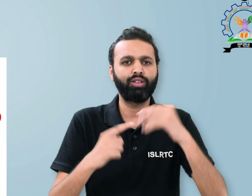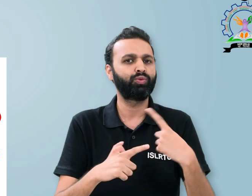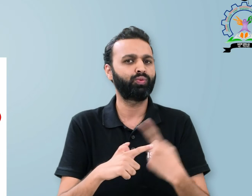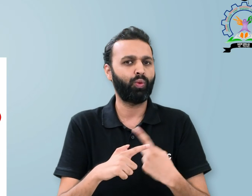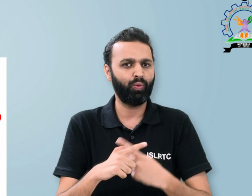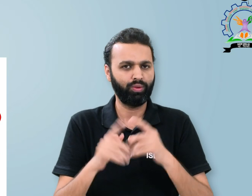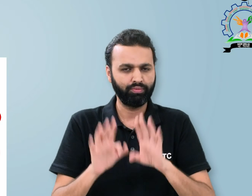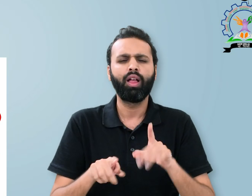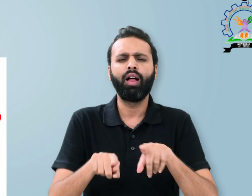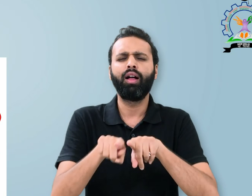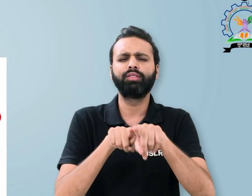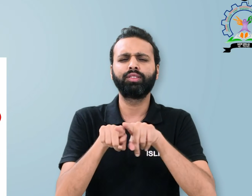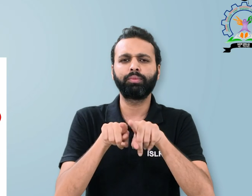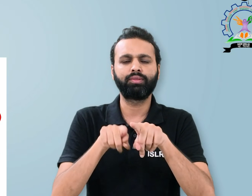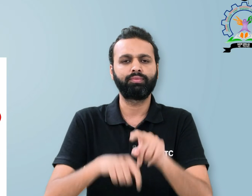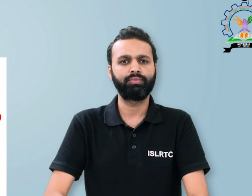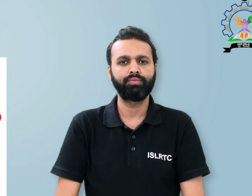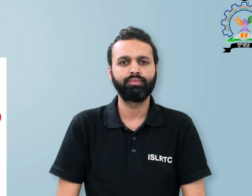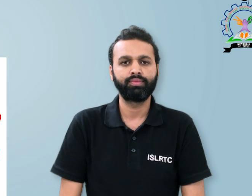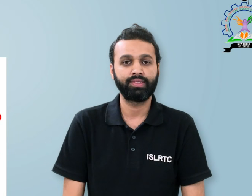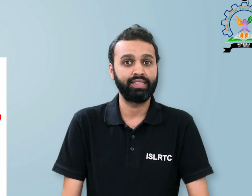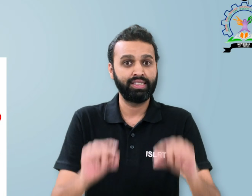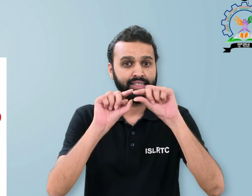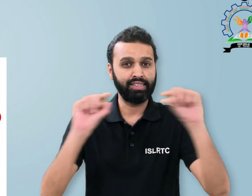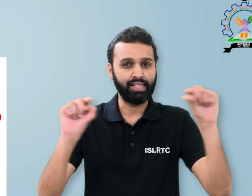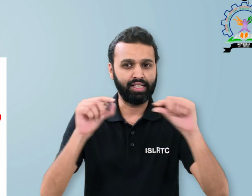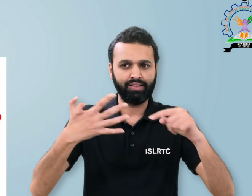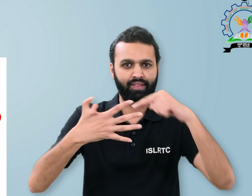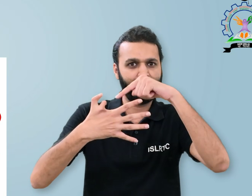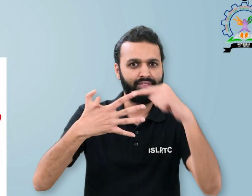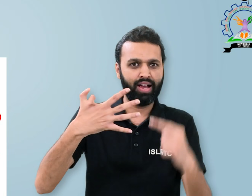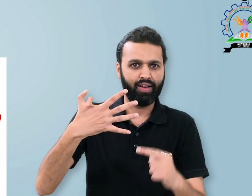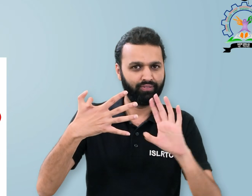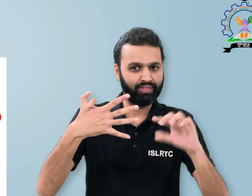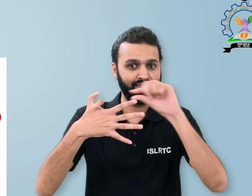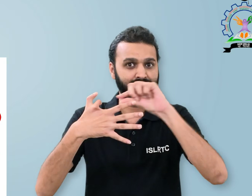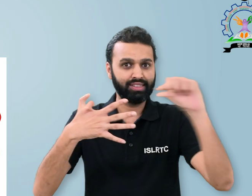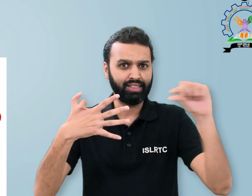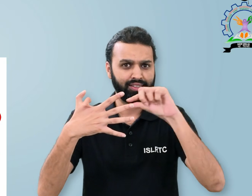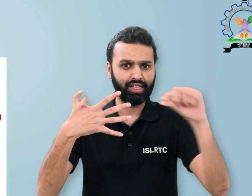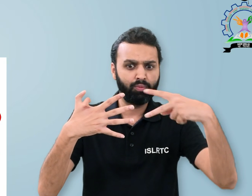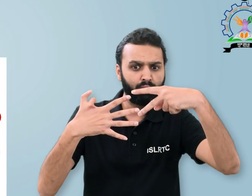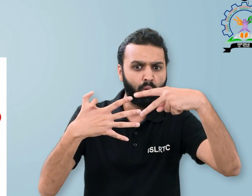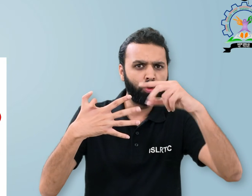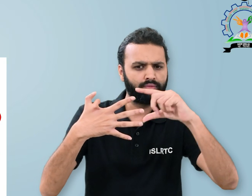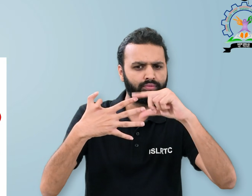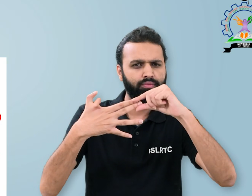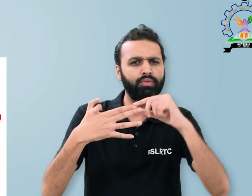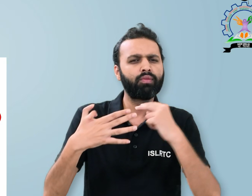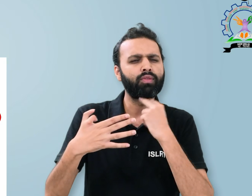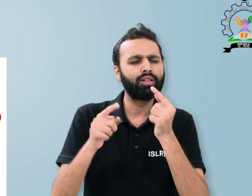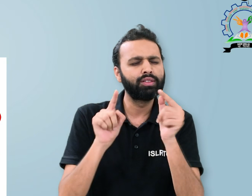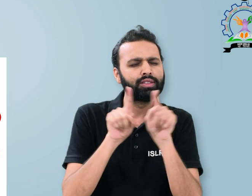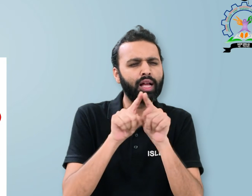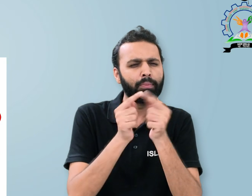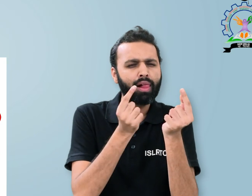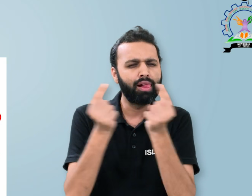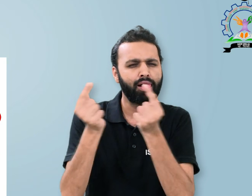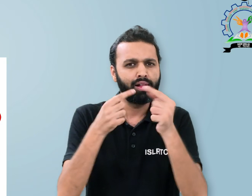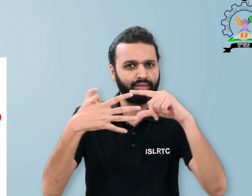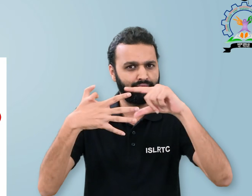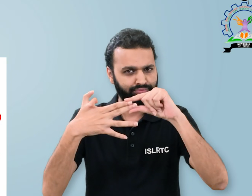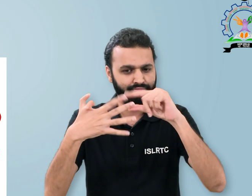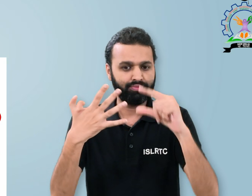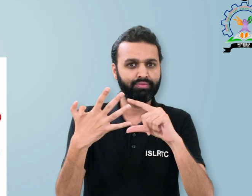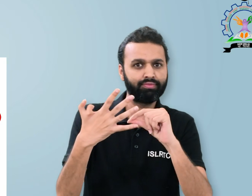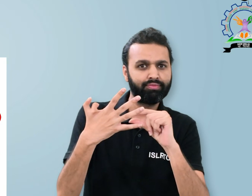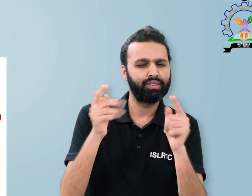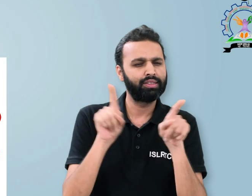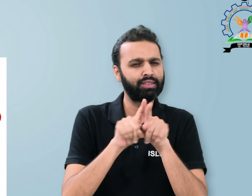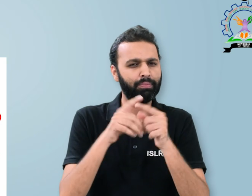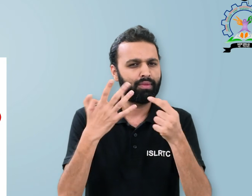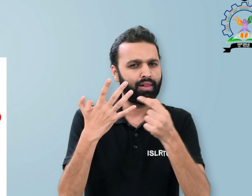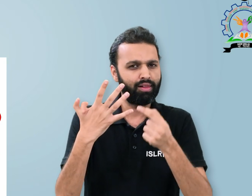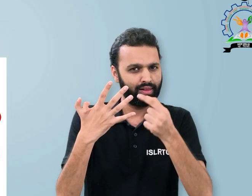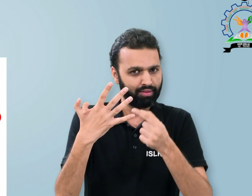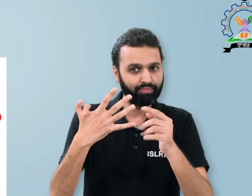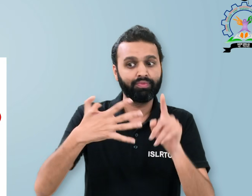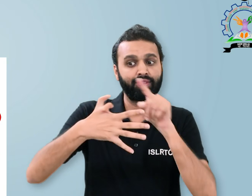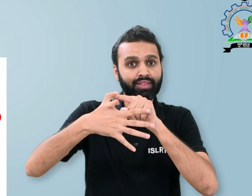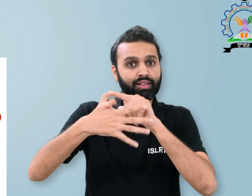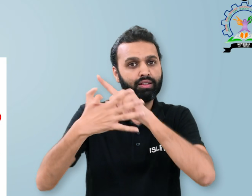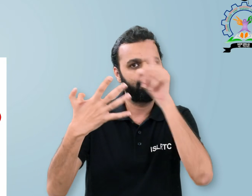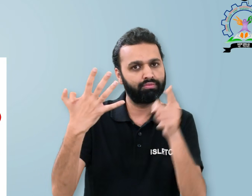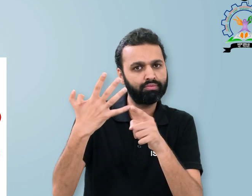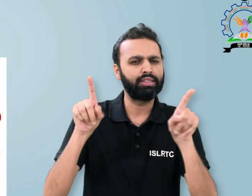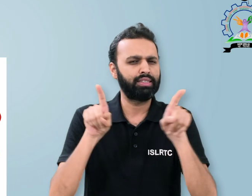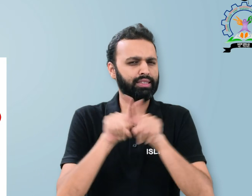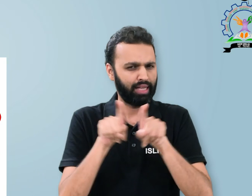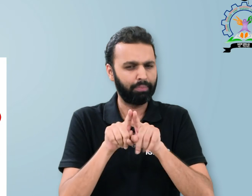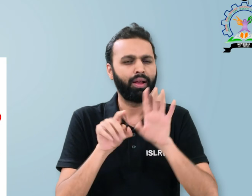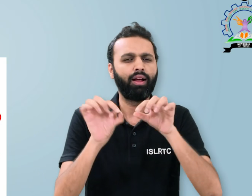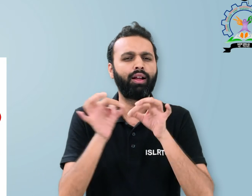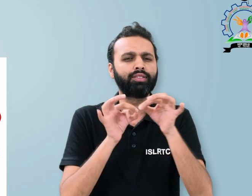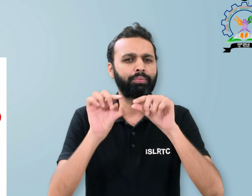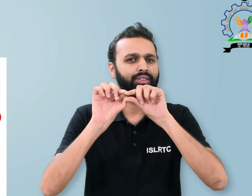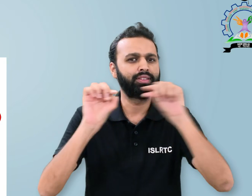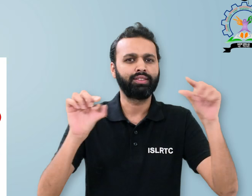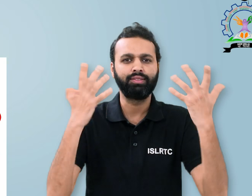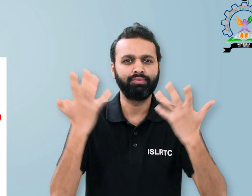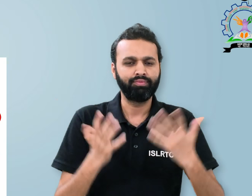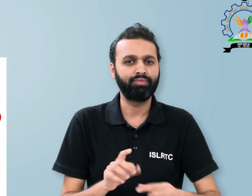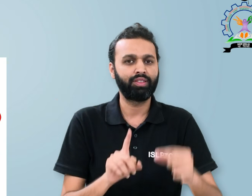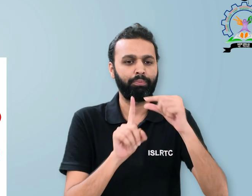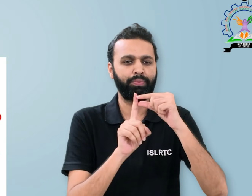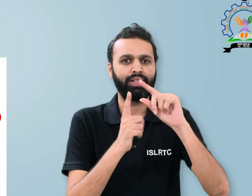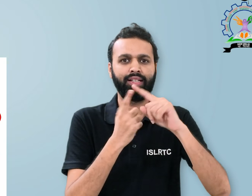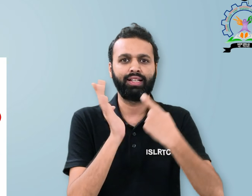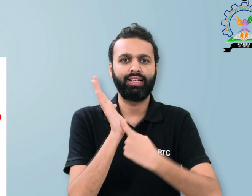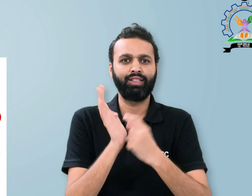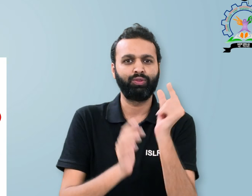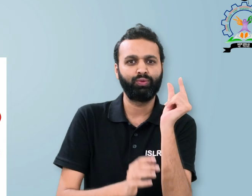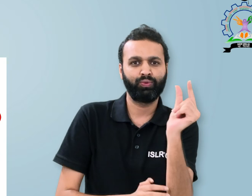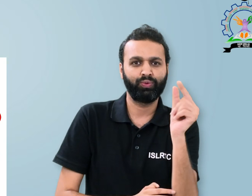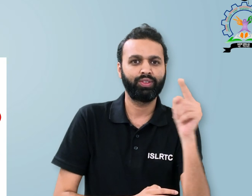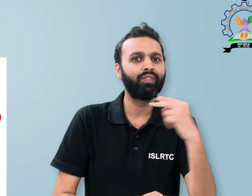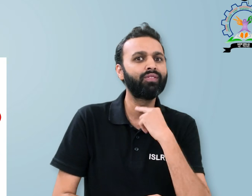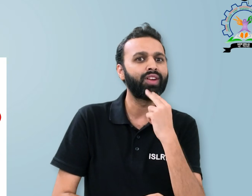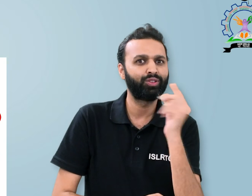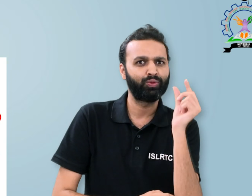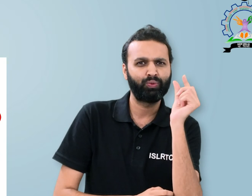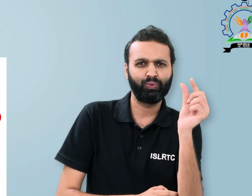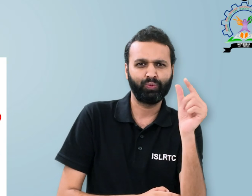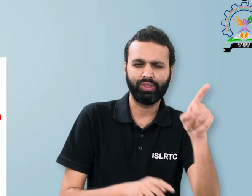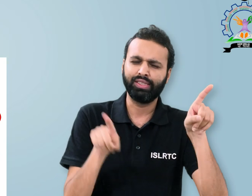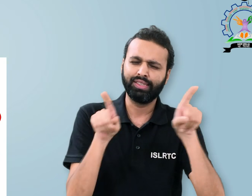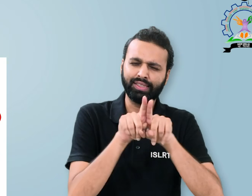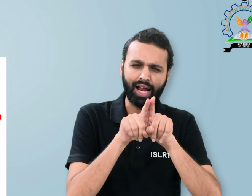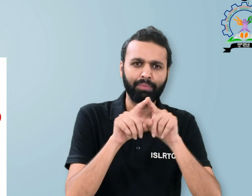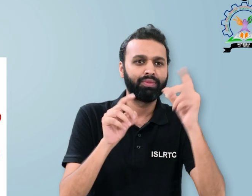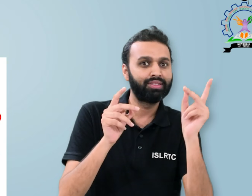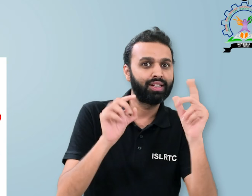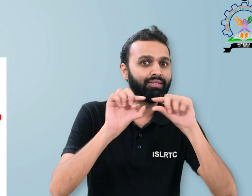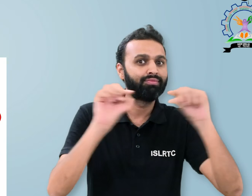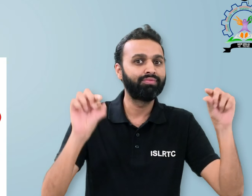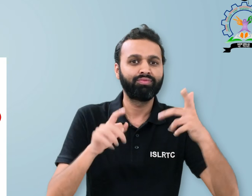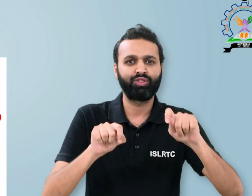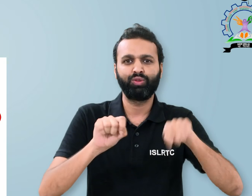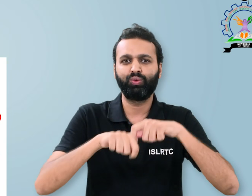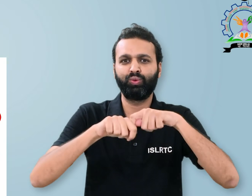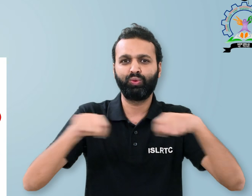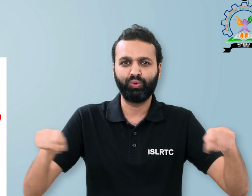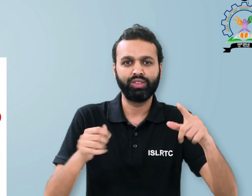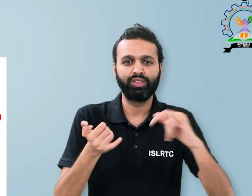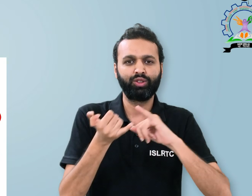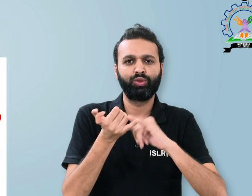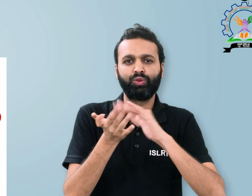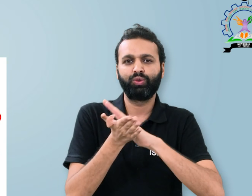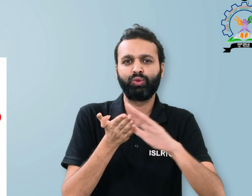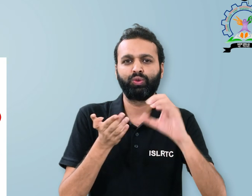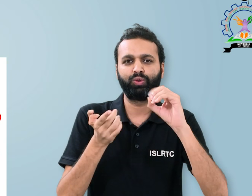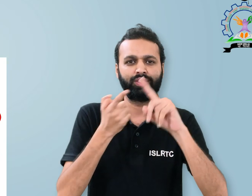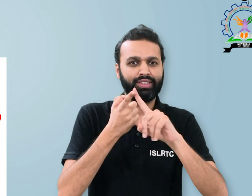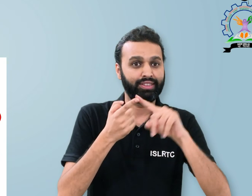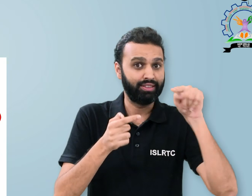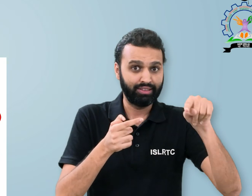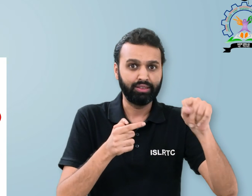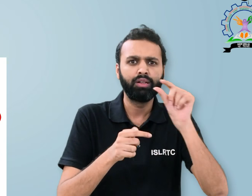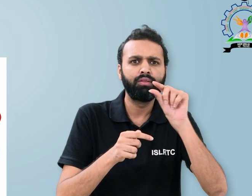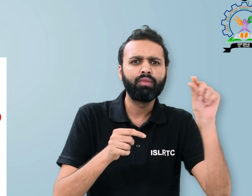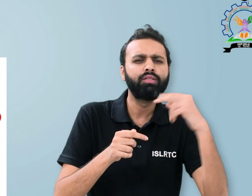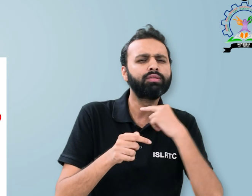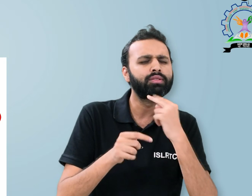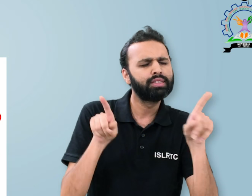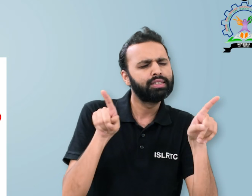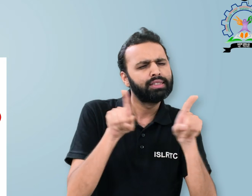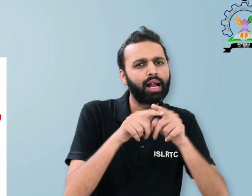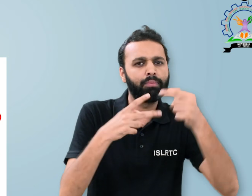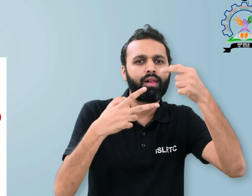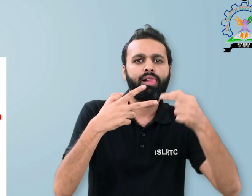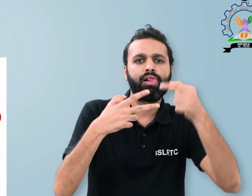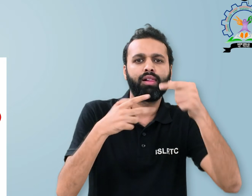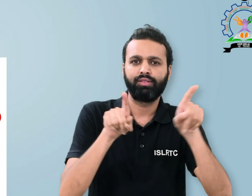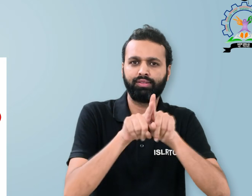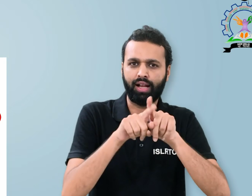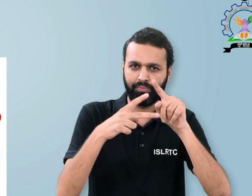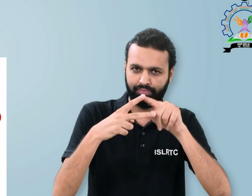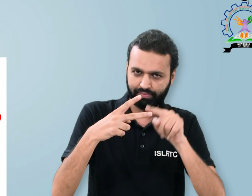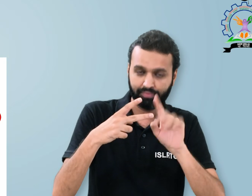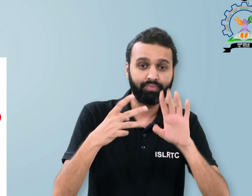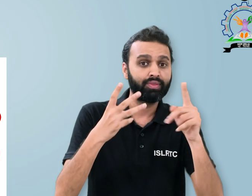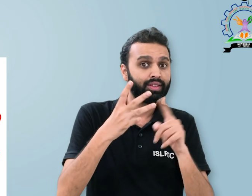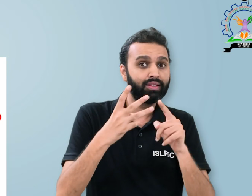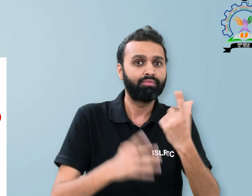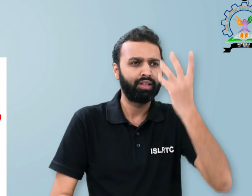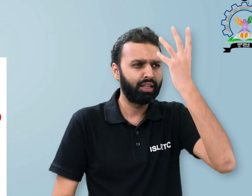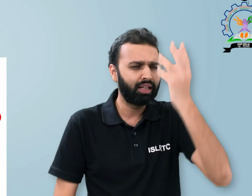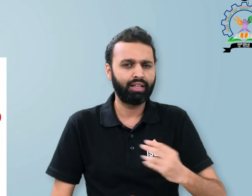Example: So if you look at the last word in the first sentence is Peru and shoe from the second sentence sound almost similar.